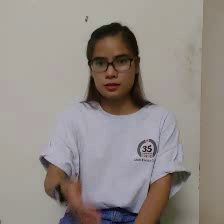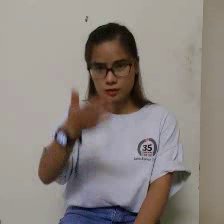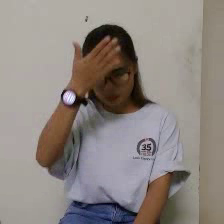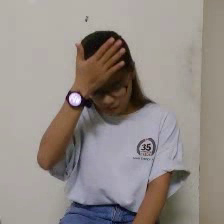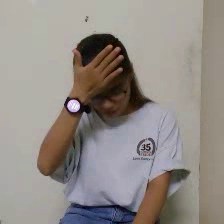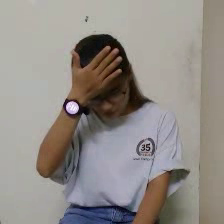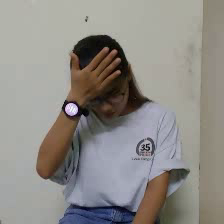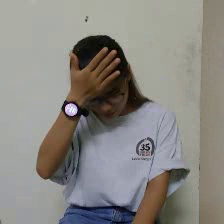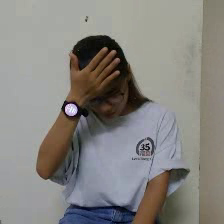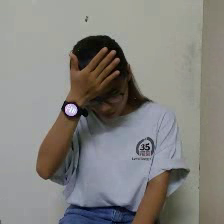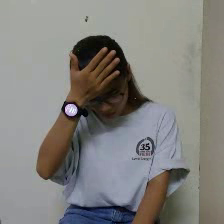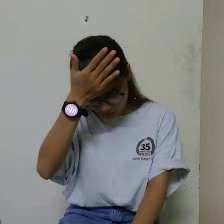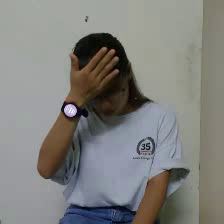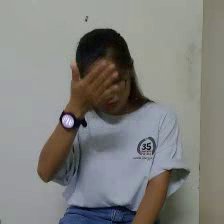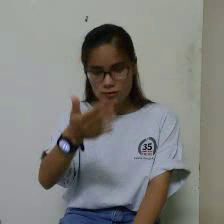Sốt